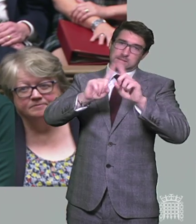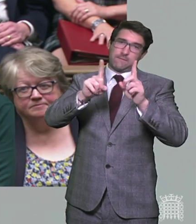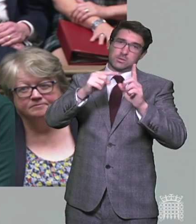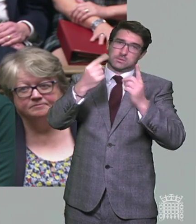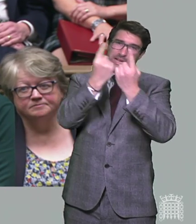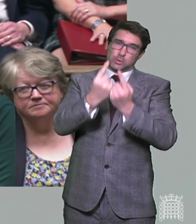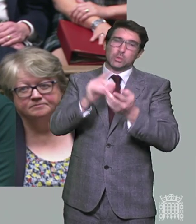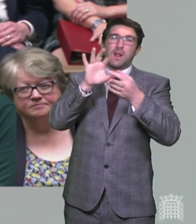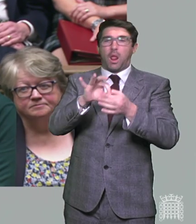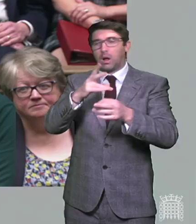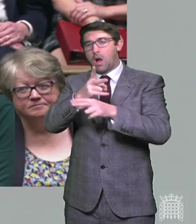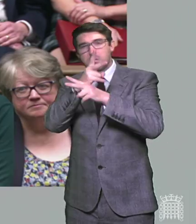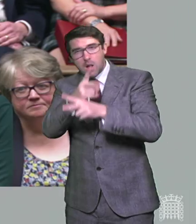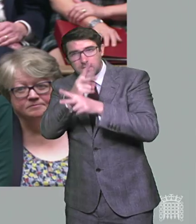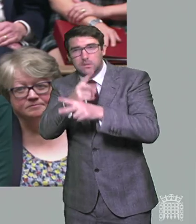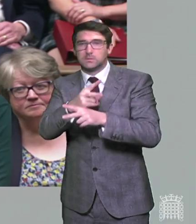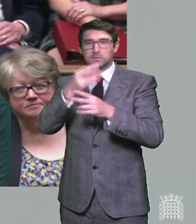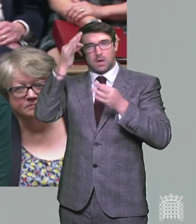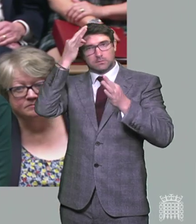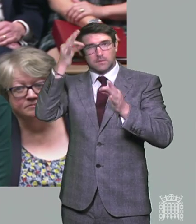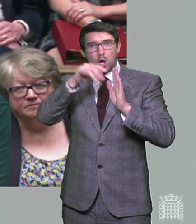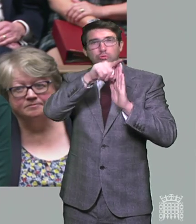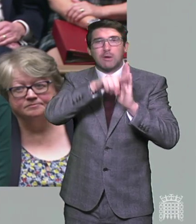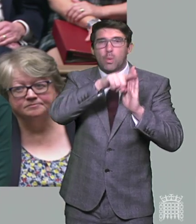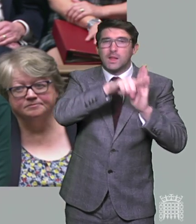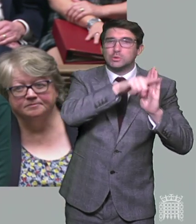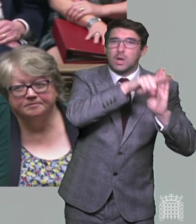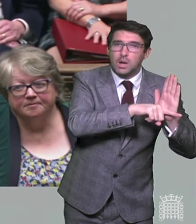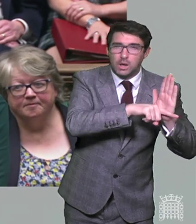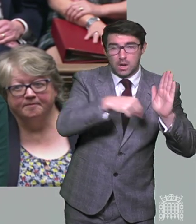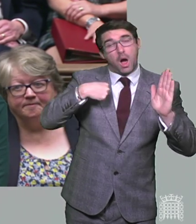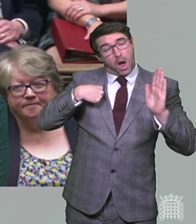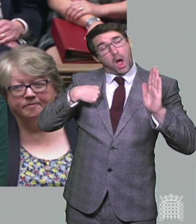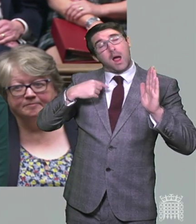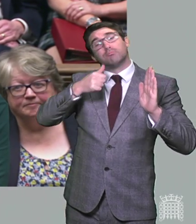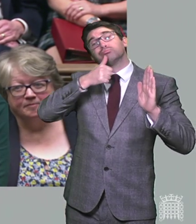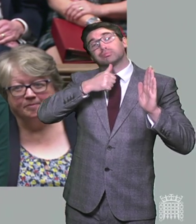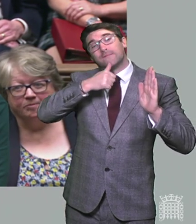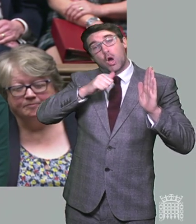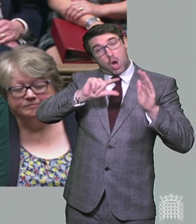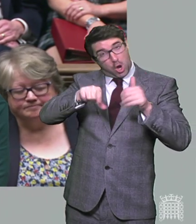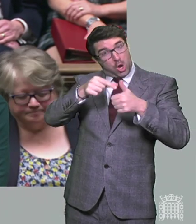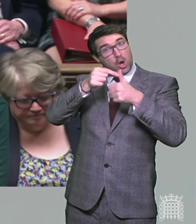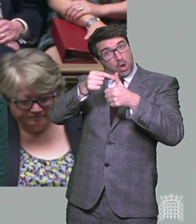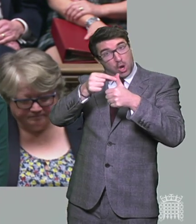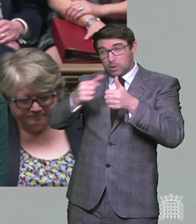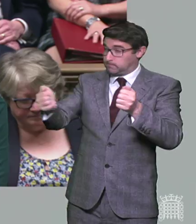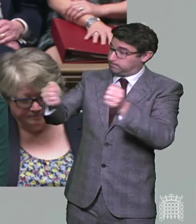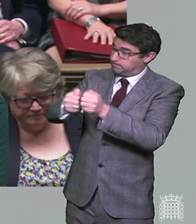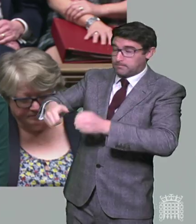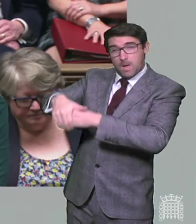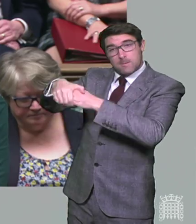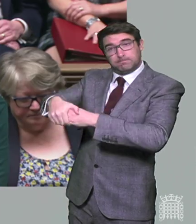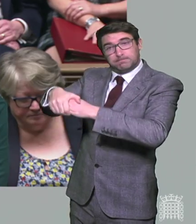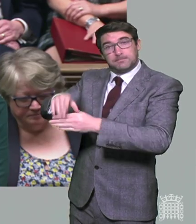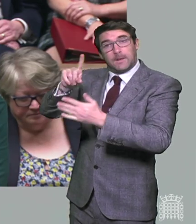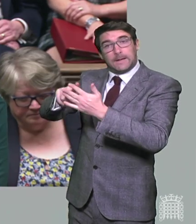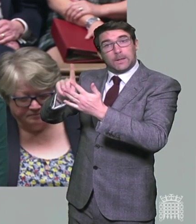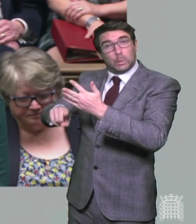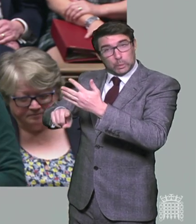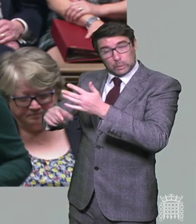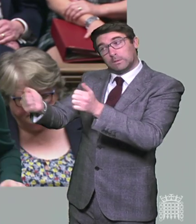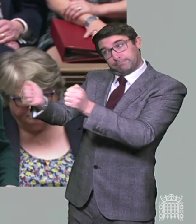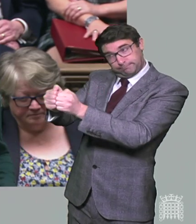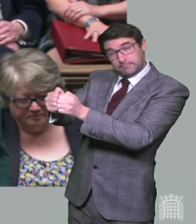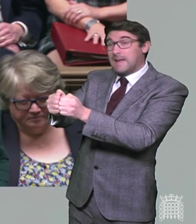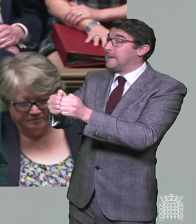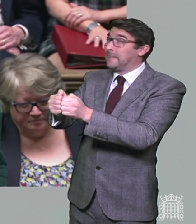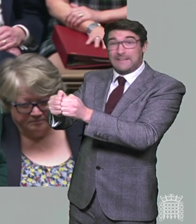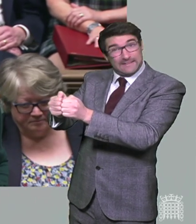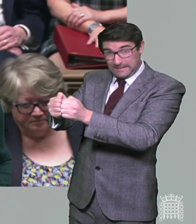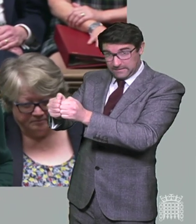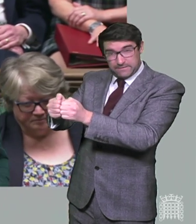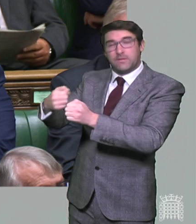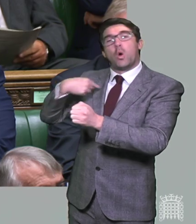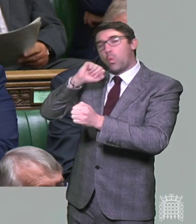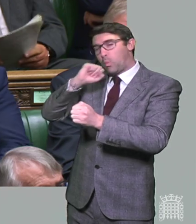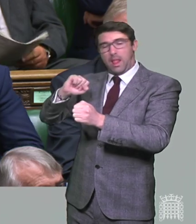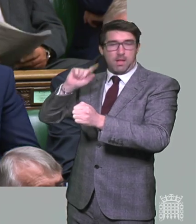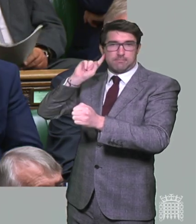I would prefer to achieve that through a negotiated solution with the EU, but if we are not able to do that, we cannot allow the situation to drift; we have to proceed with the Northern Ireland Protocol Bill.